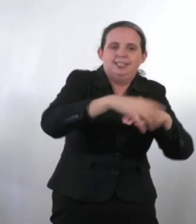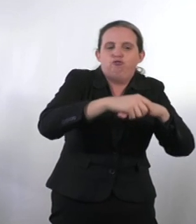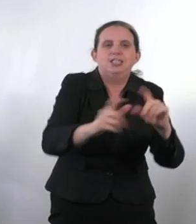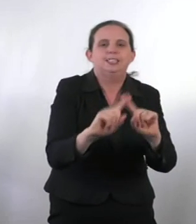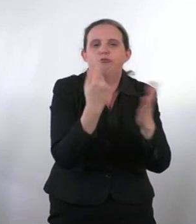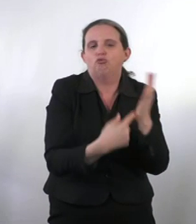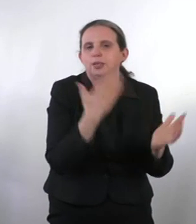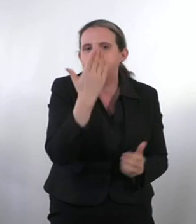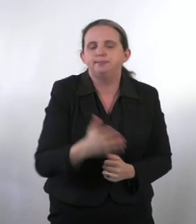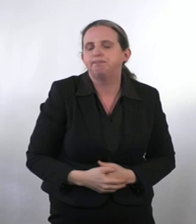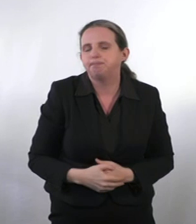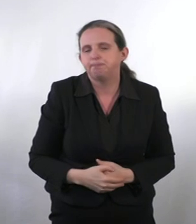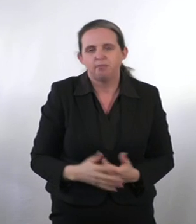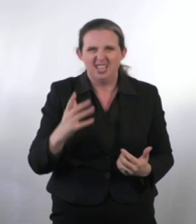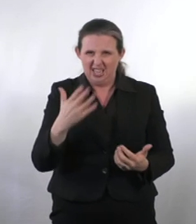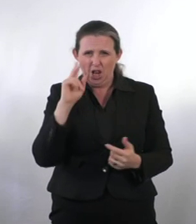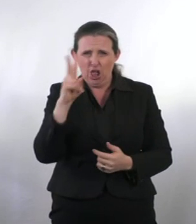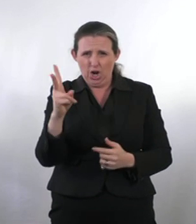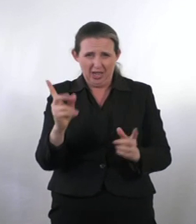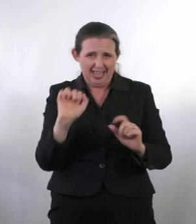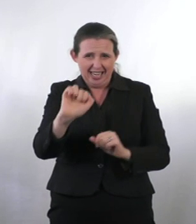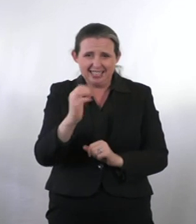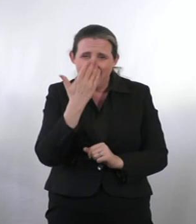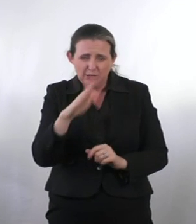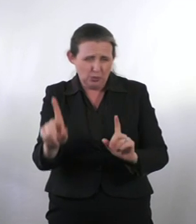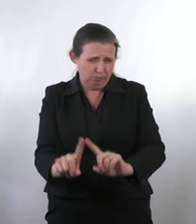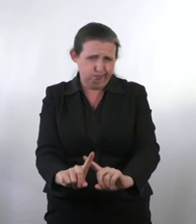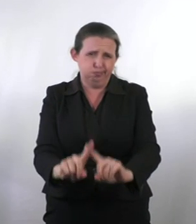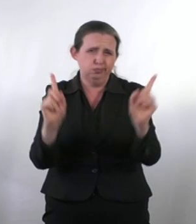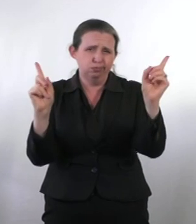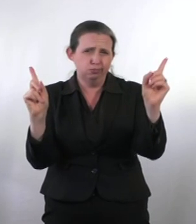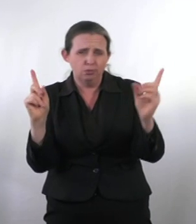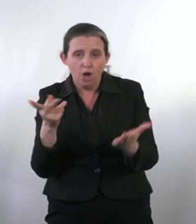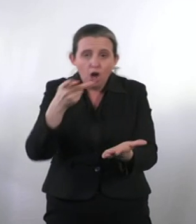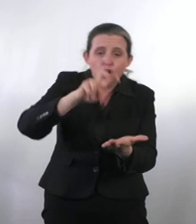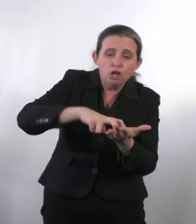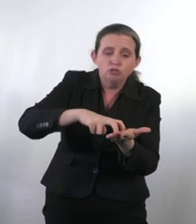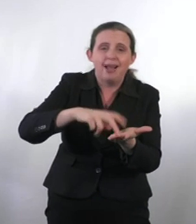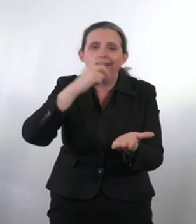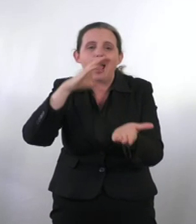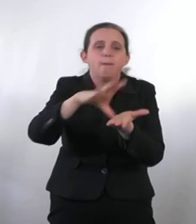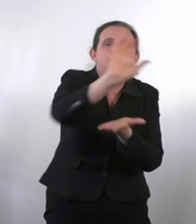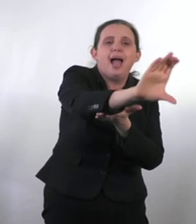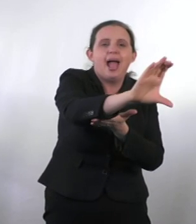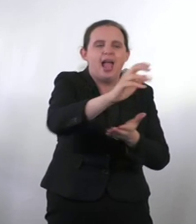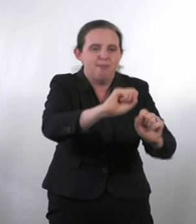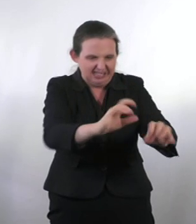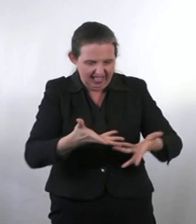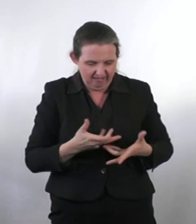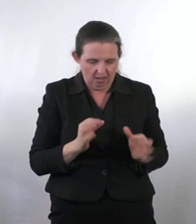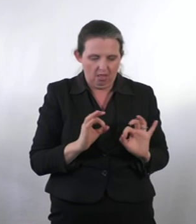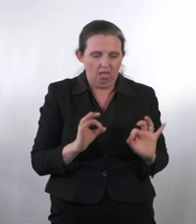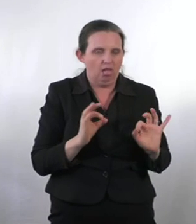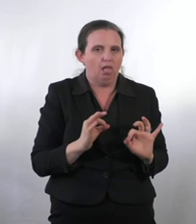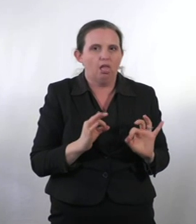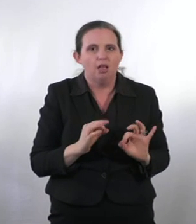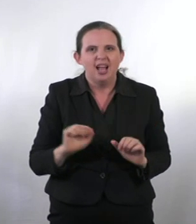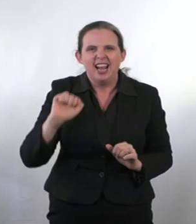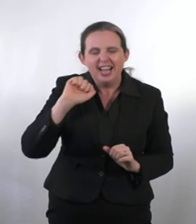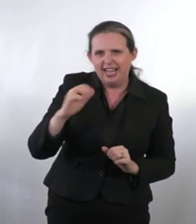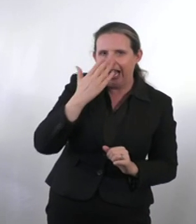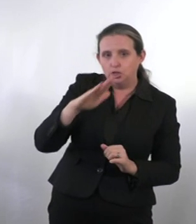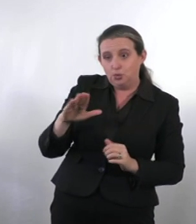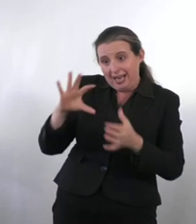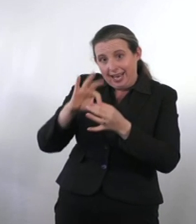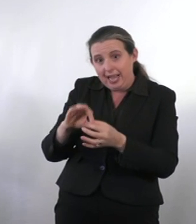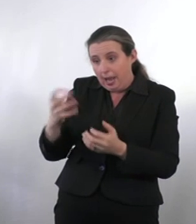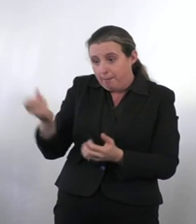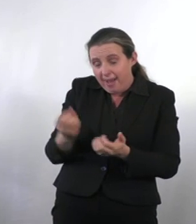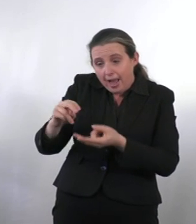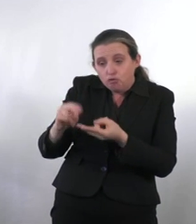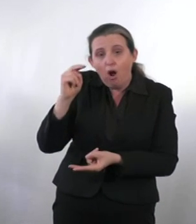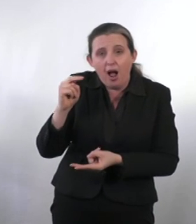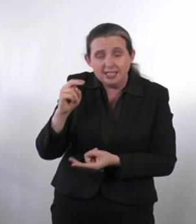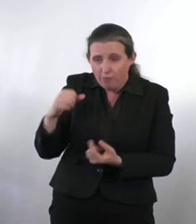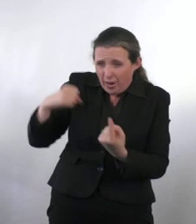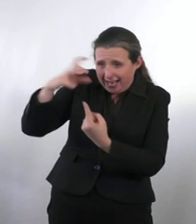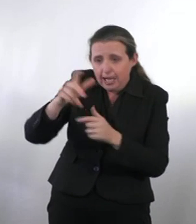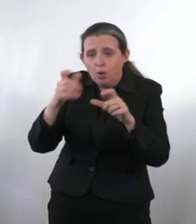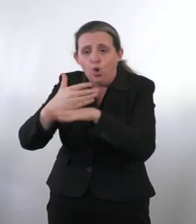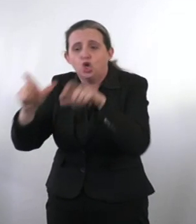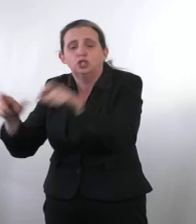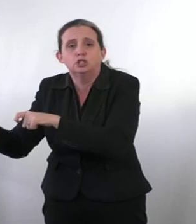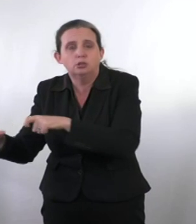Just look at the contrast between his attitude to spraying public money at contracts that do not deliver and his attitude to pay rises for the key workers who kept the country going during this pandemic.